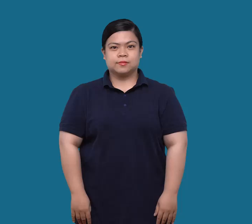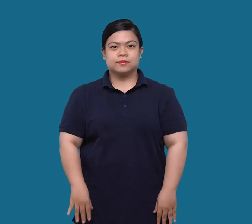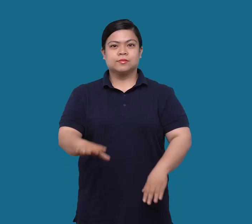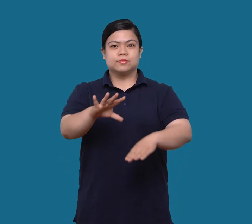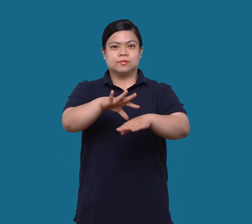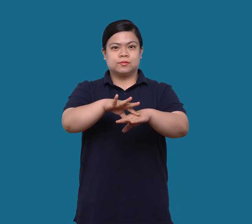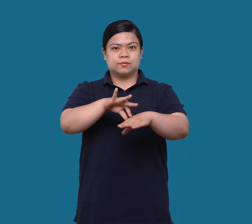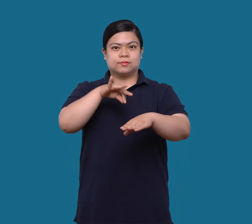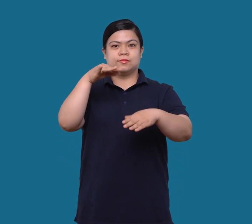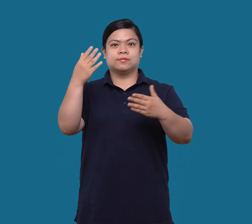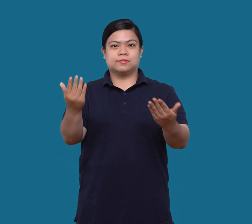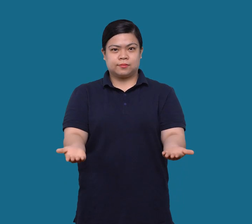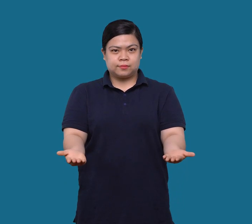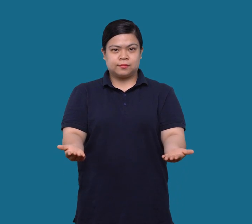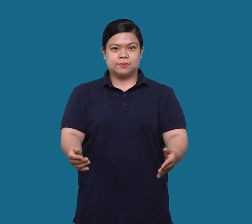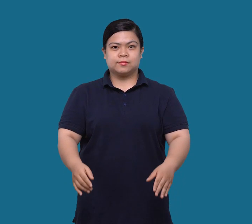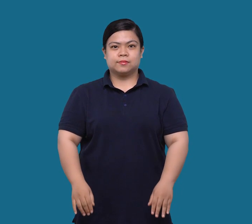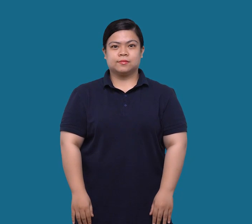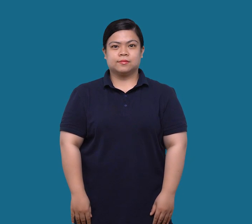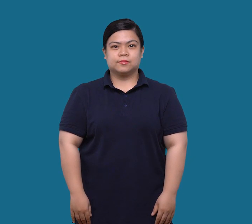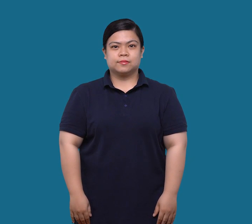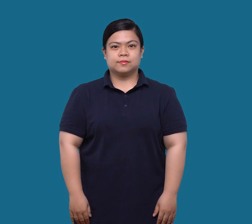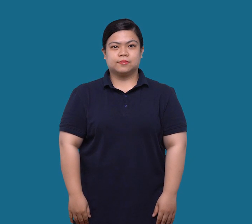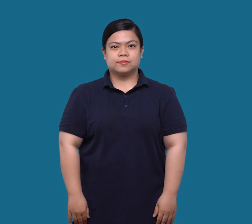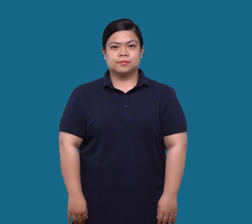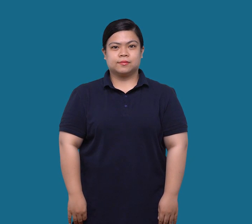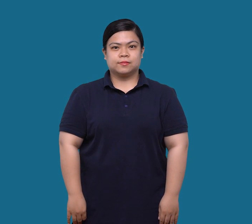tuần này